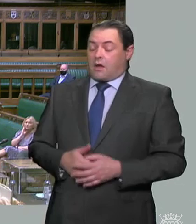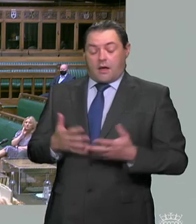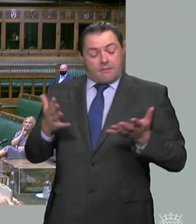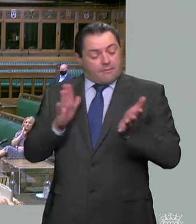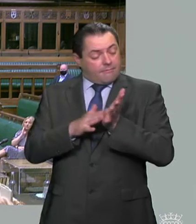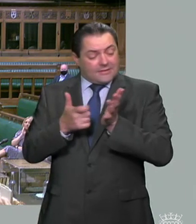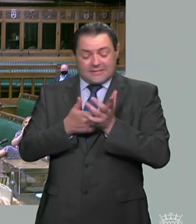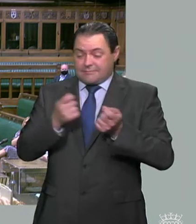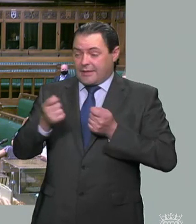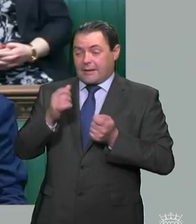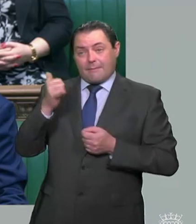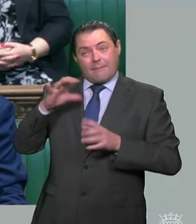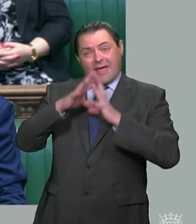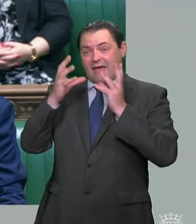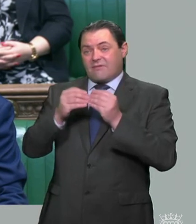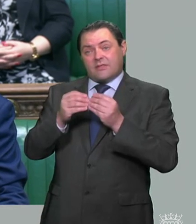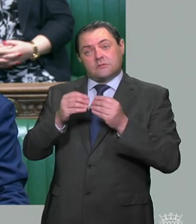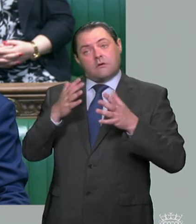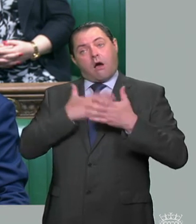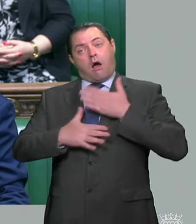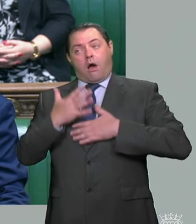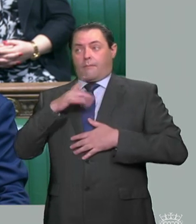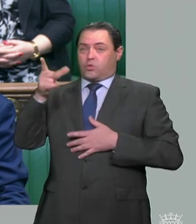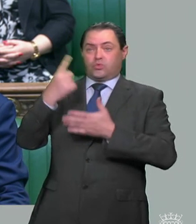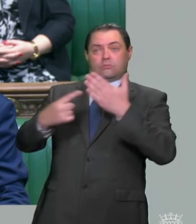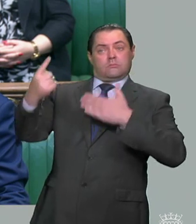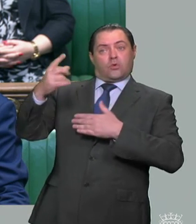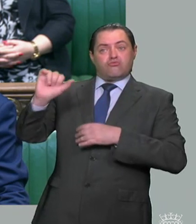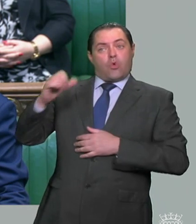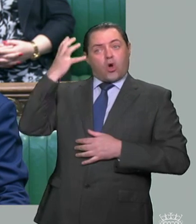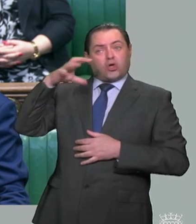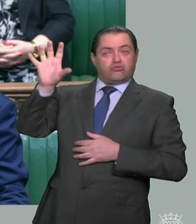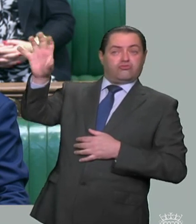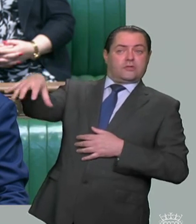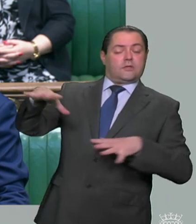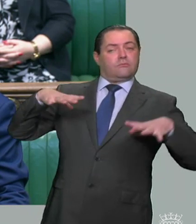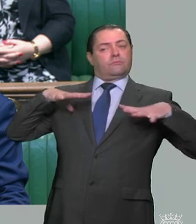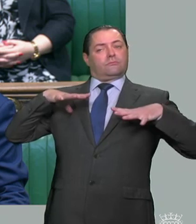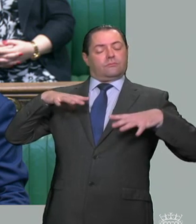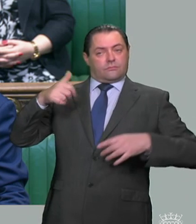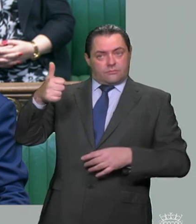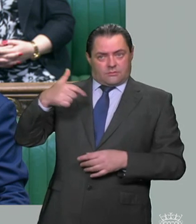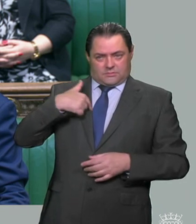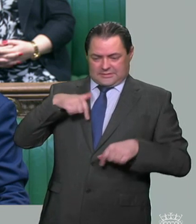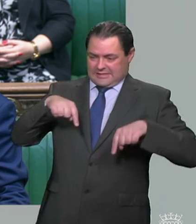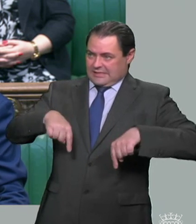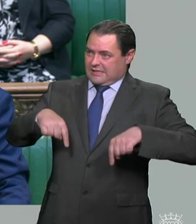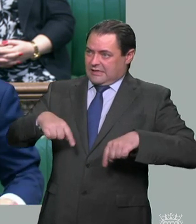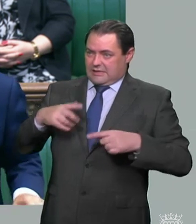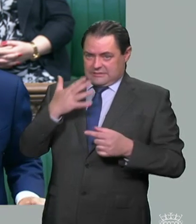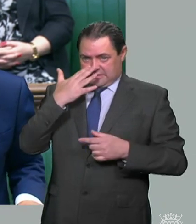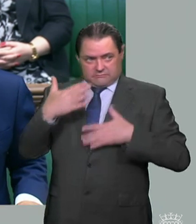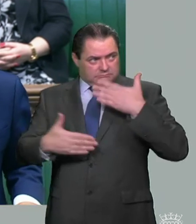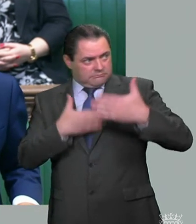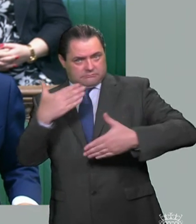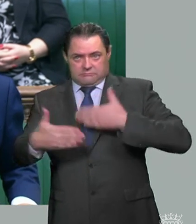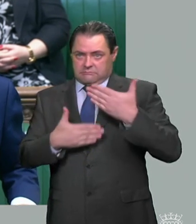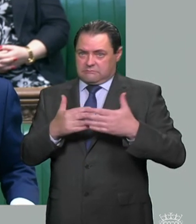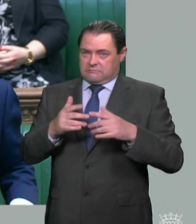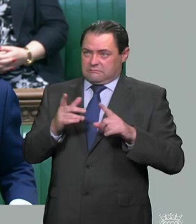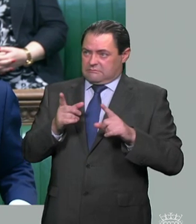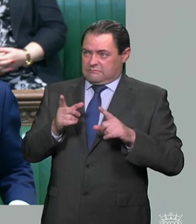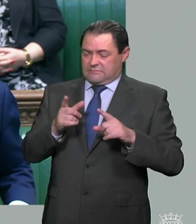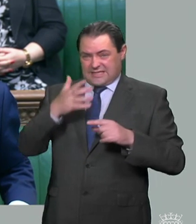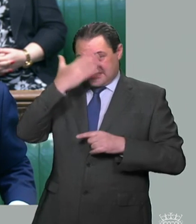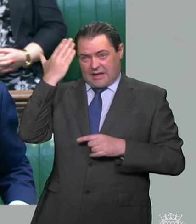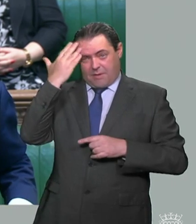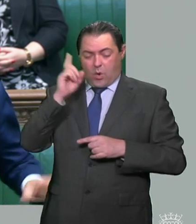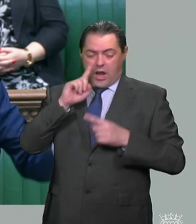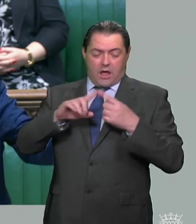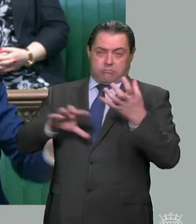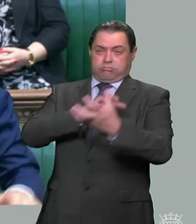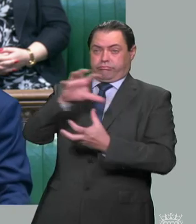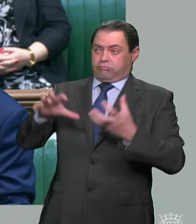Everything may be calm from the Prime Minister’s country retreat, but back here the truth is that we are heading for a summer of chaos.